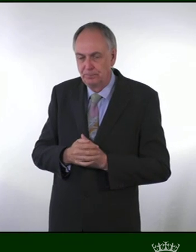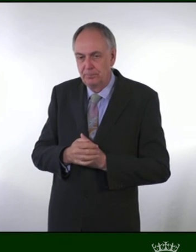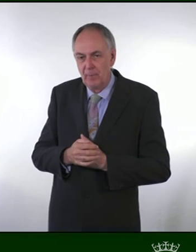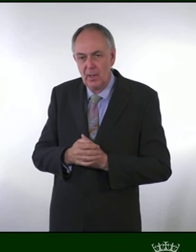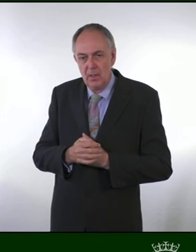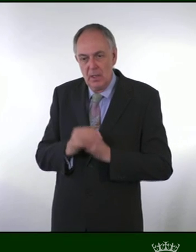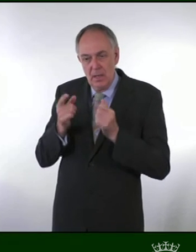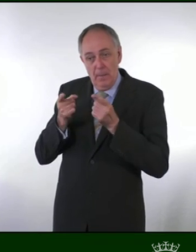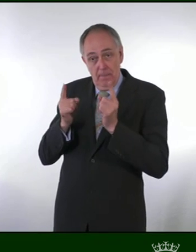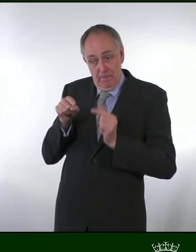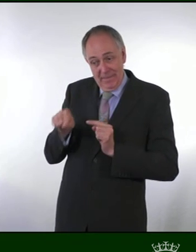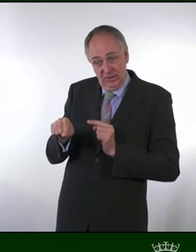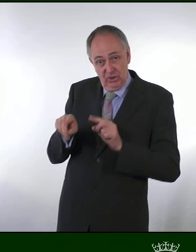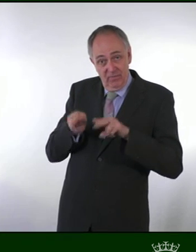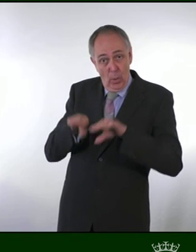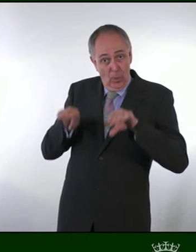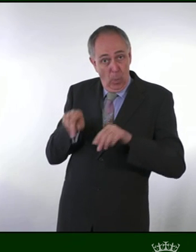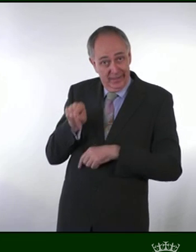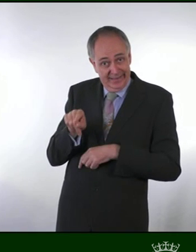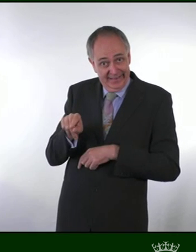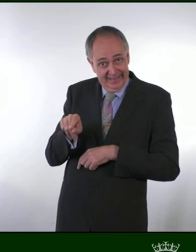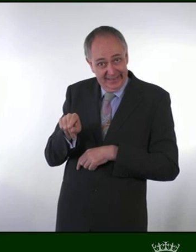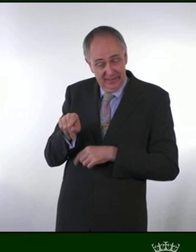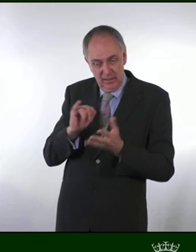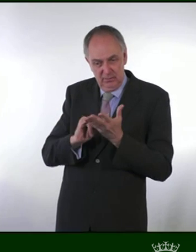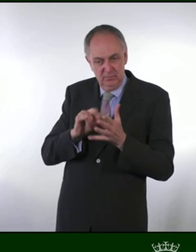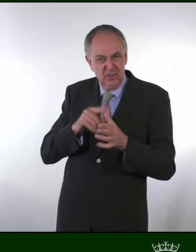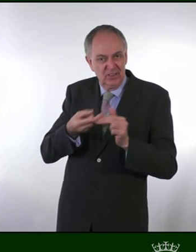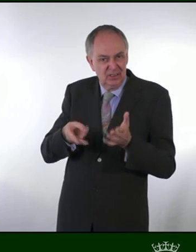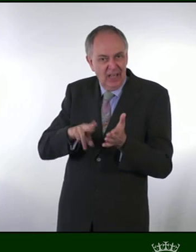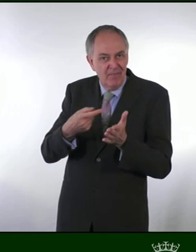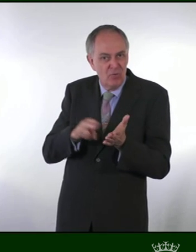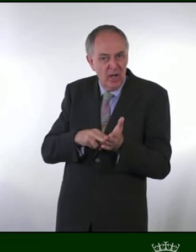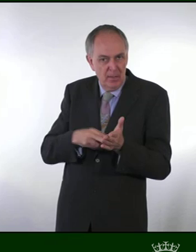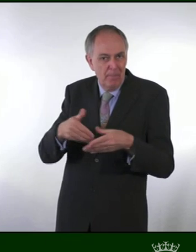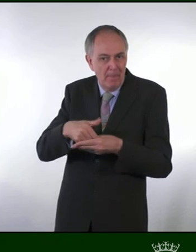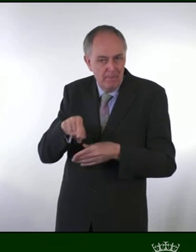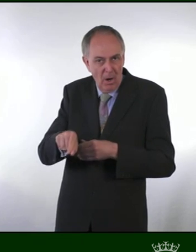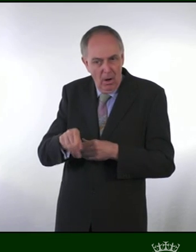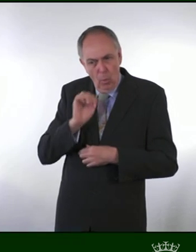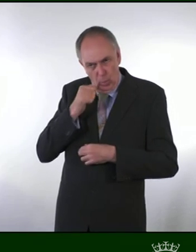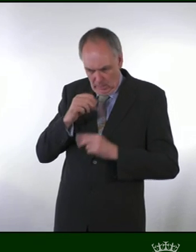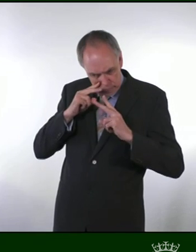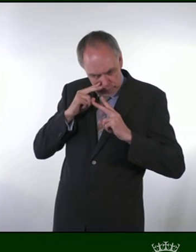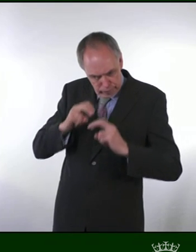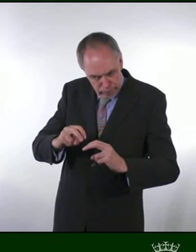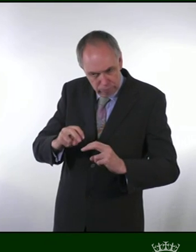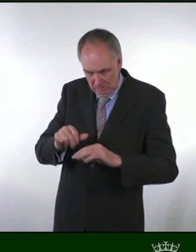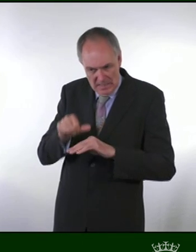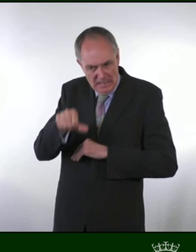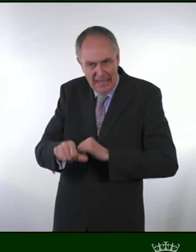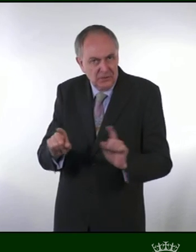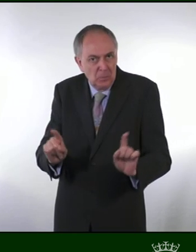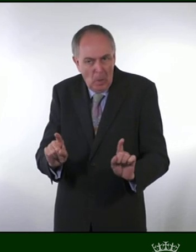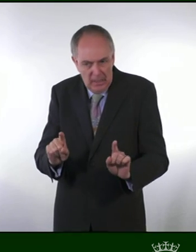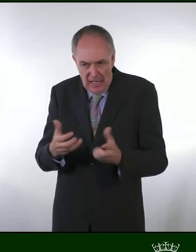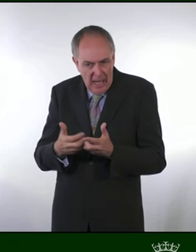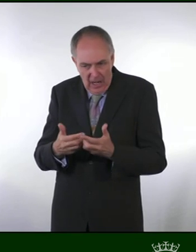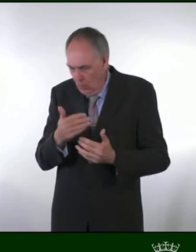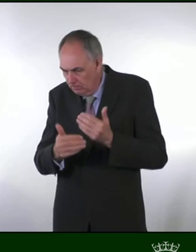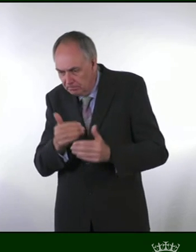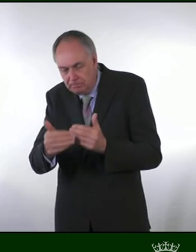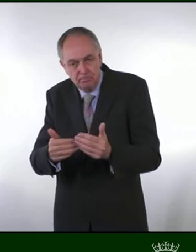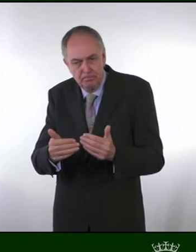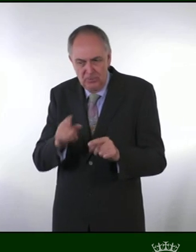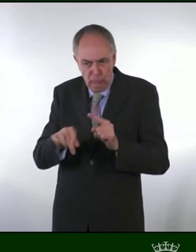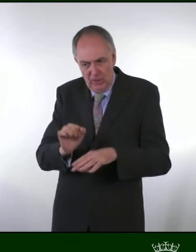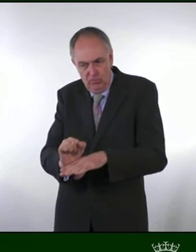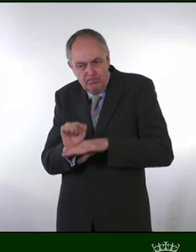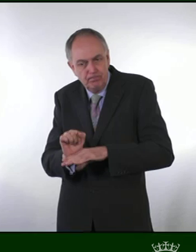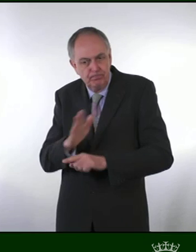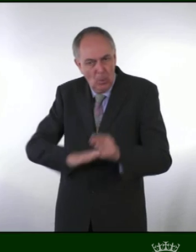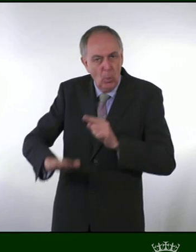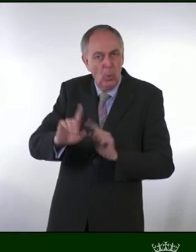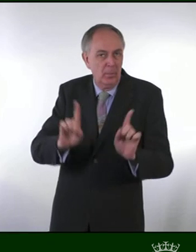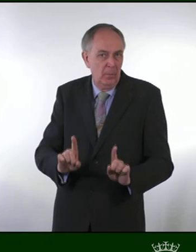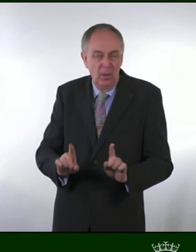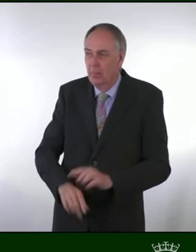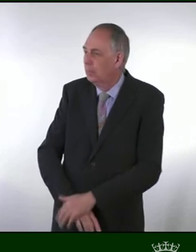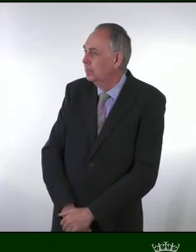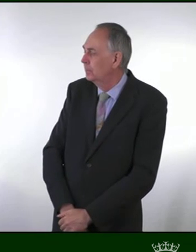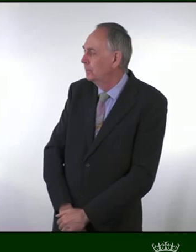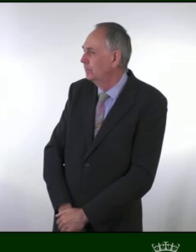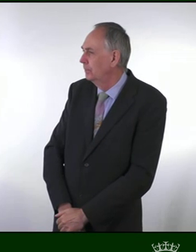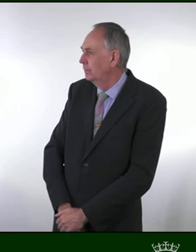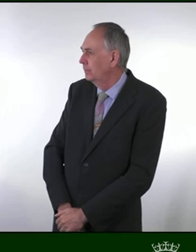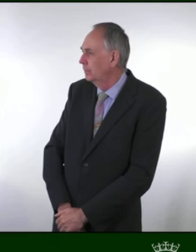The Minister for Equalities, my honourable Friend the Member for Saffron Walden will be looking at what next practical steps we need to do to protect all our country from coronavirus.